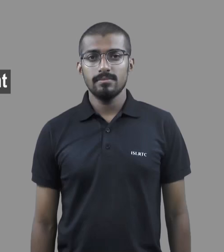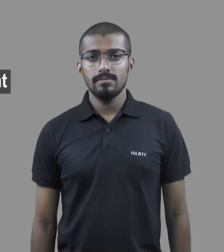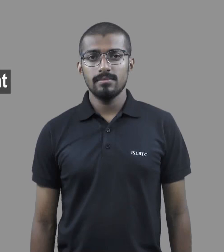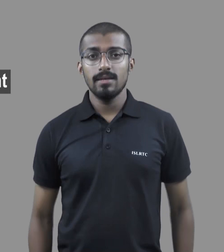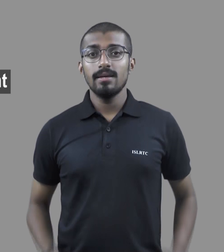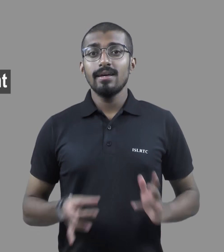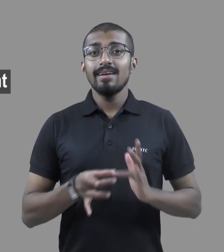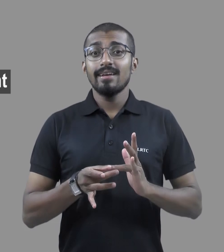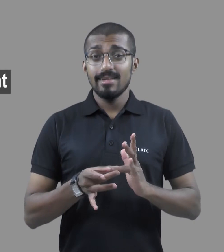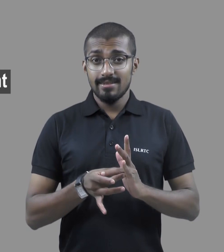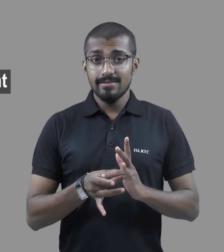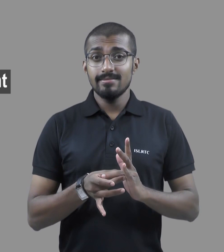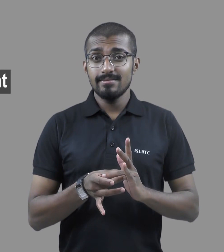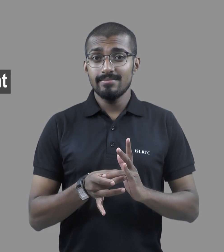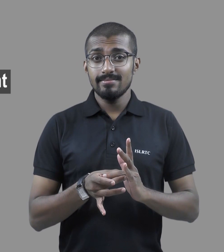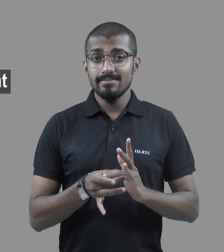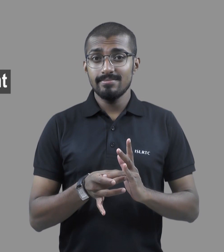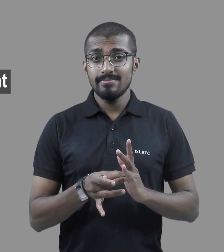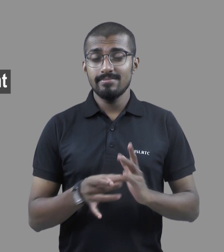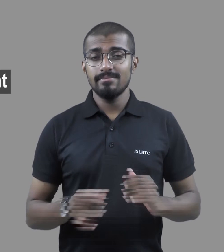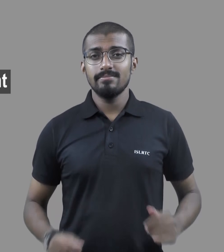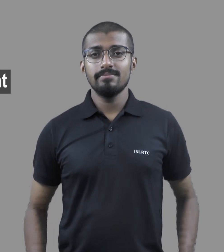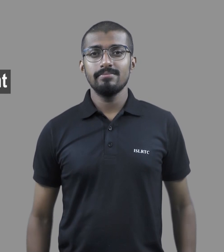Engagement